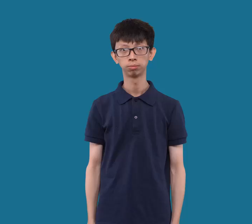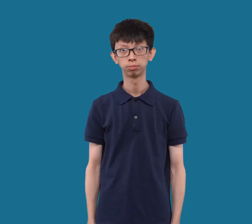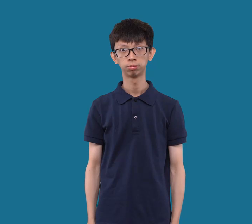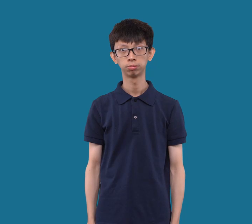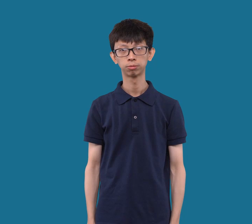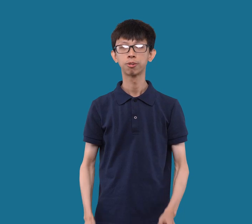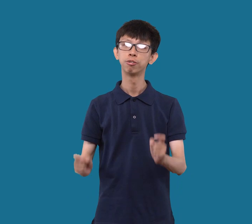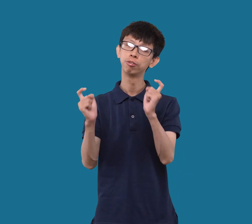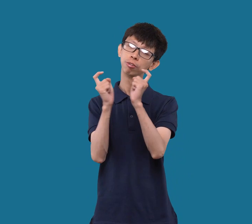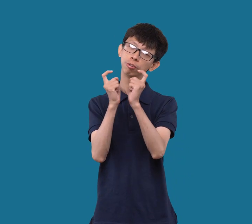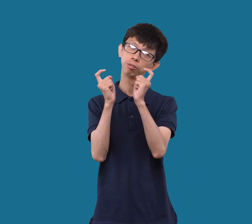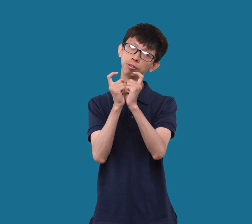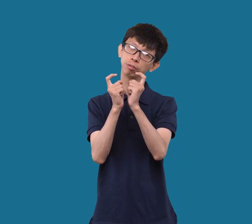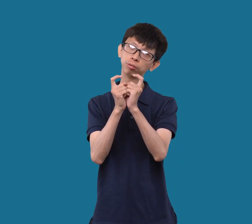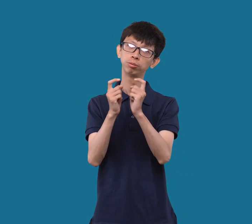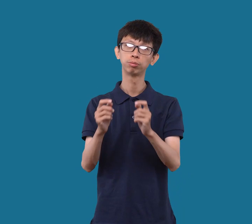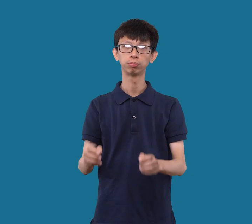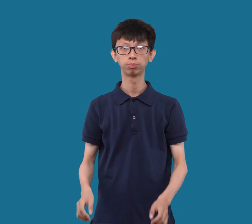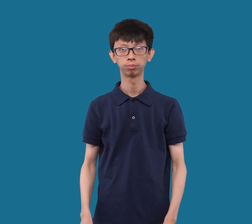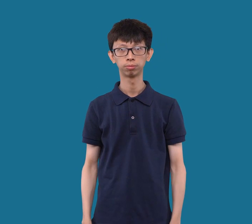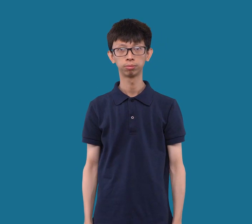chuyện trò